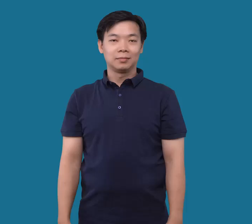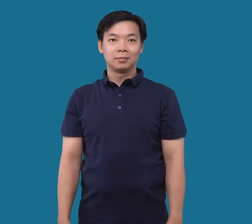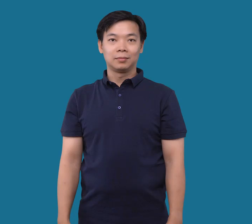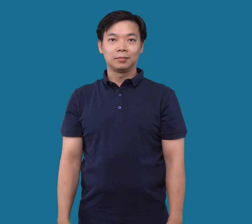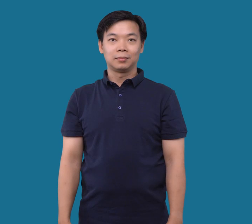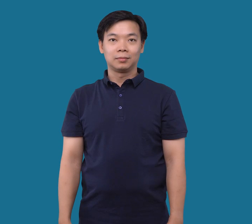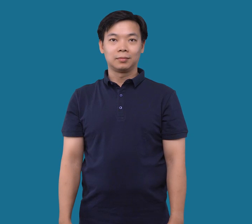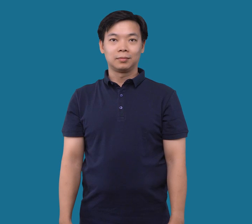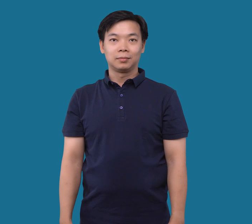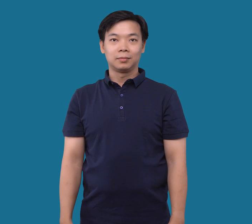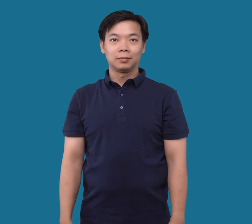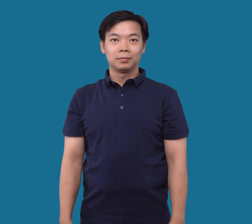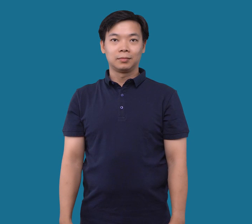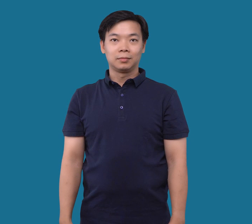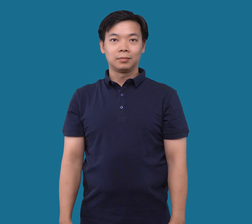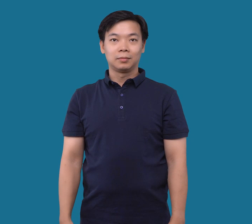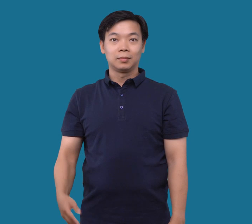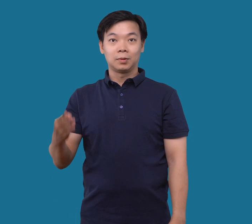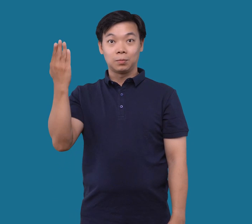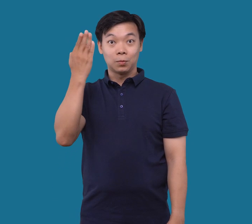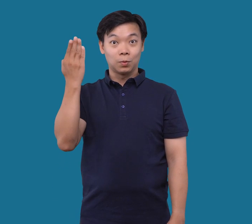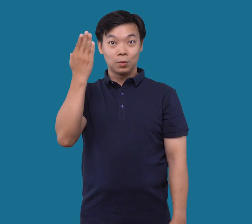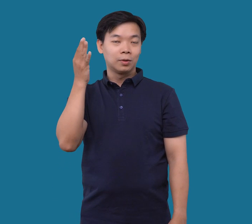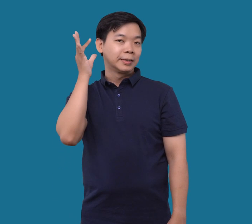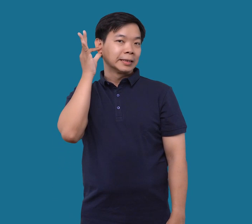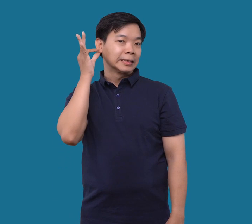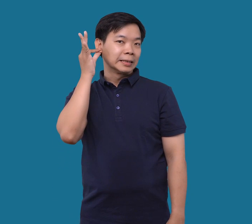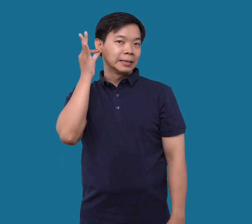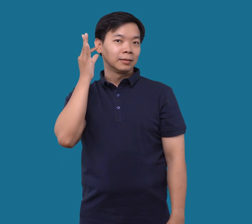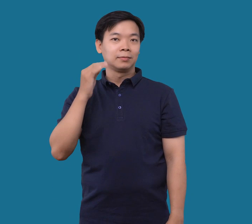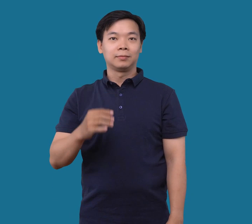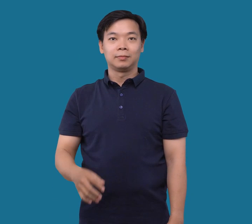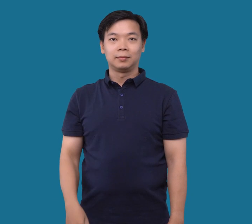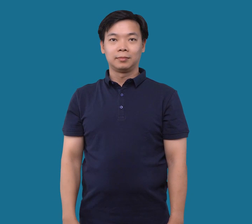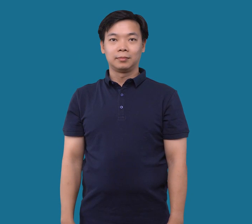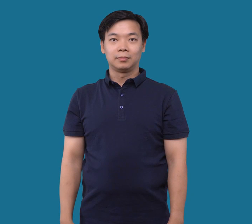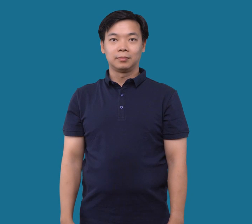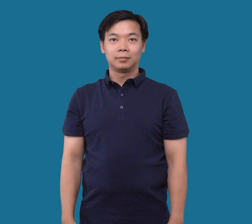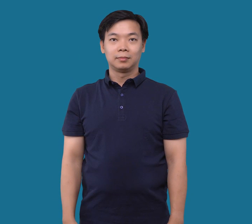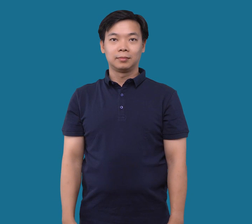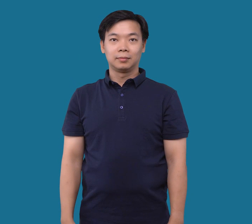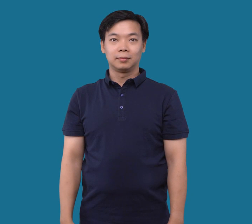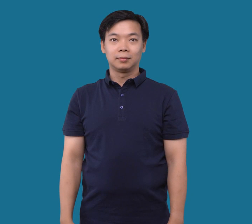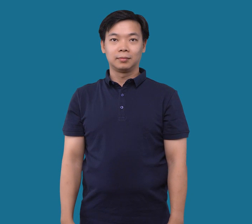bạn gái